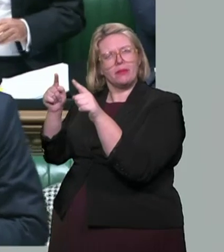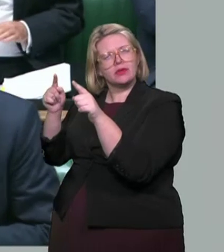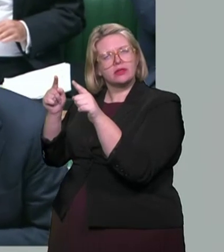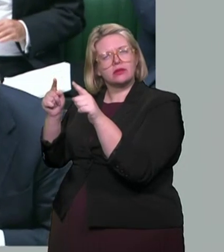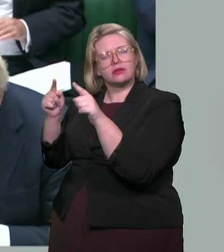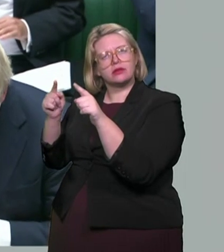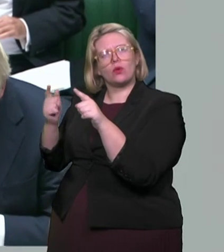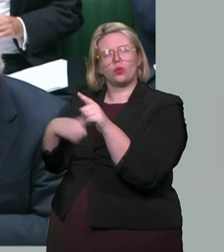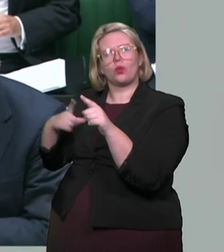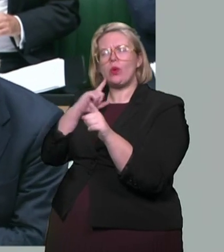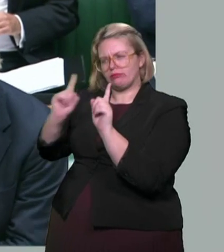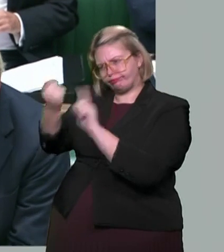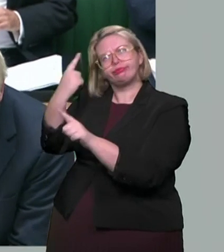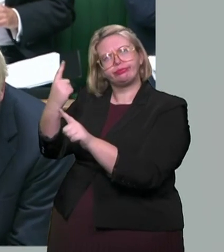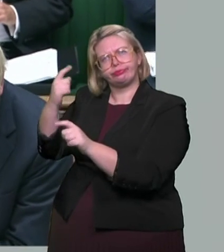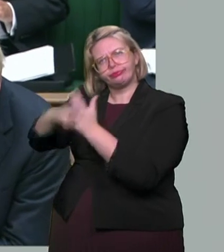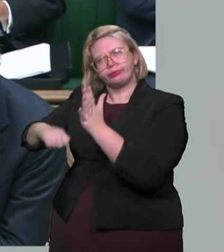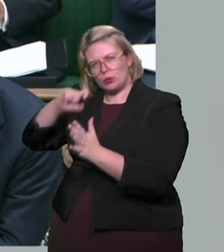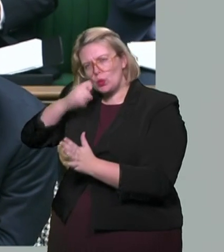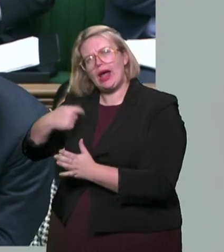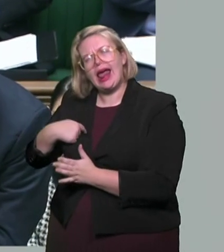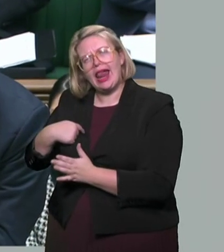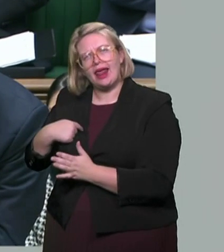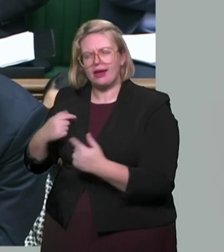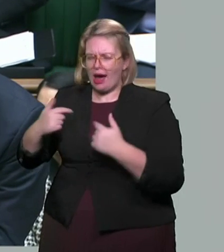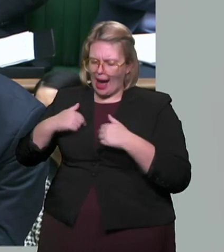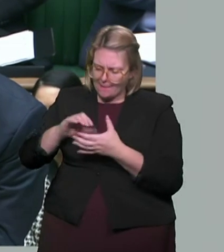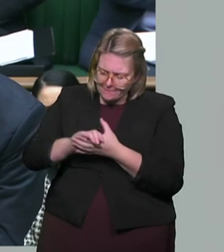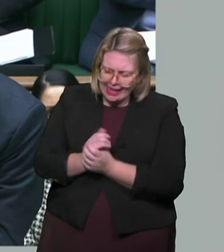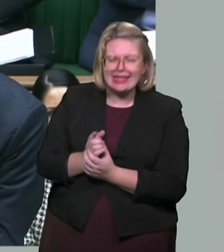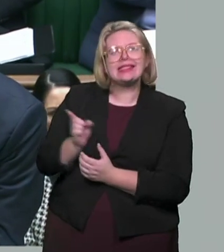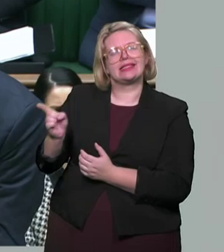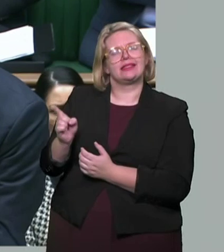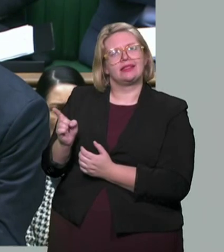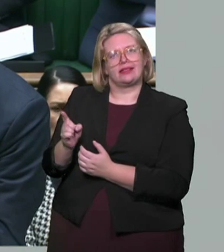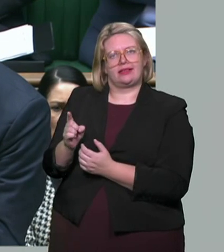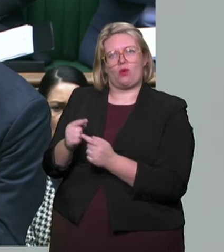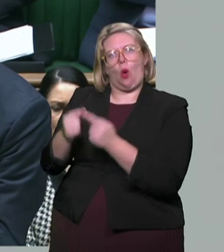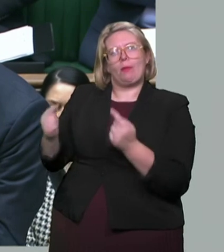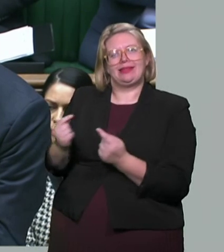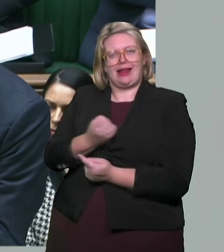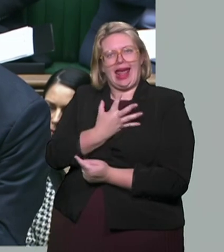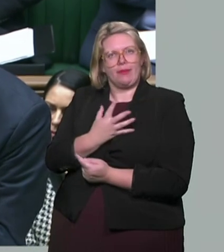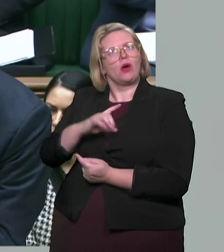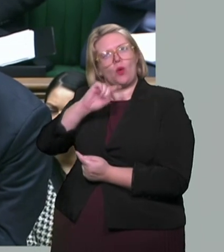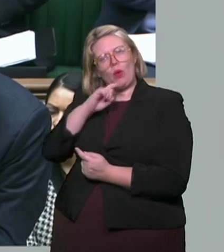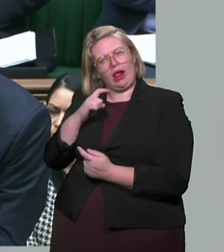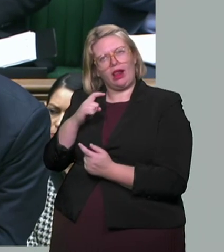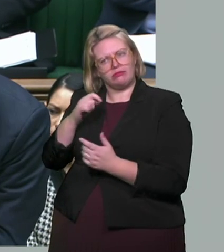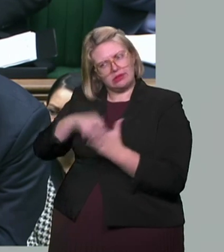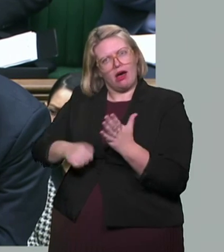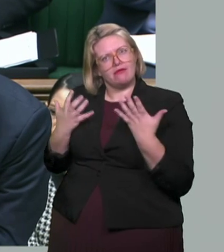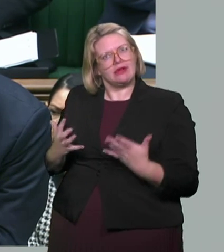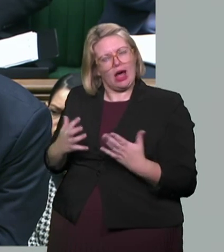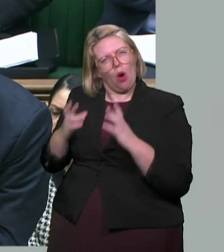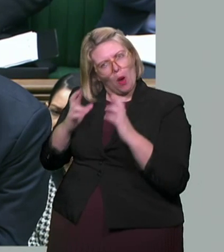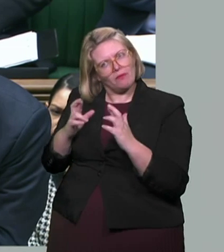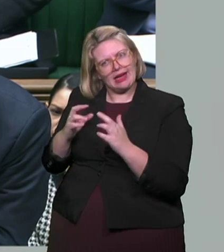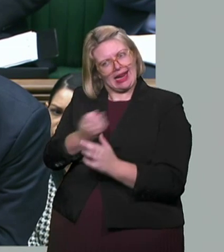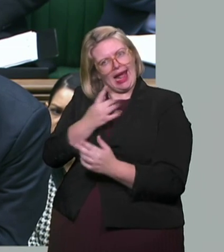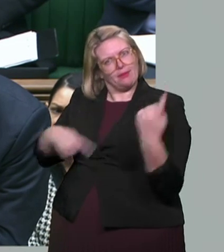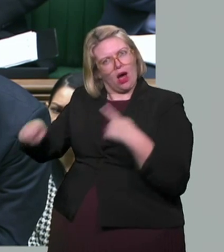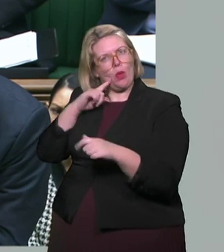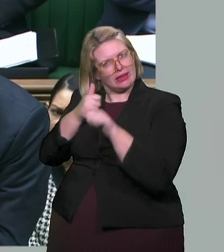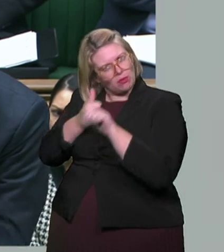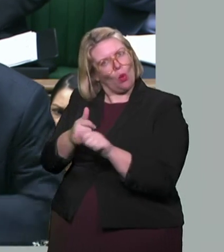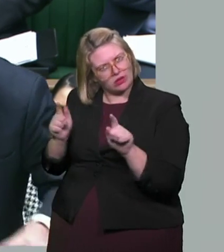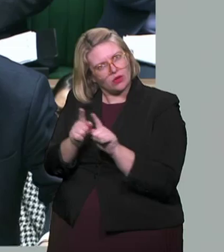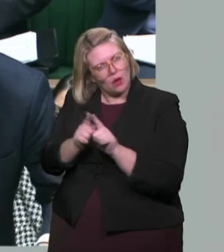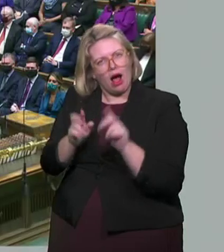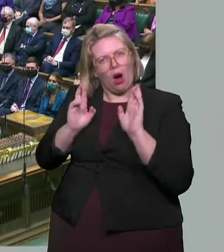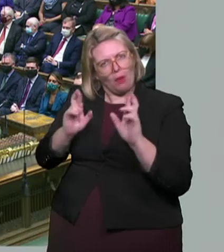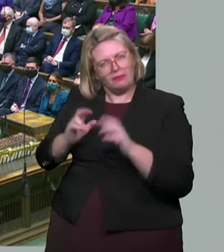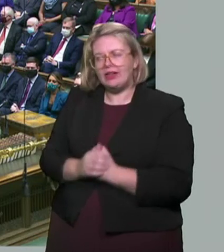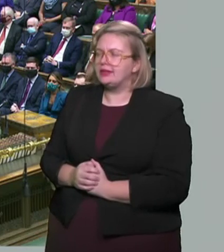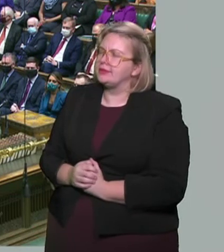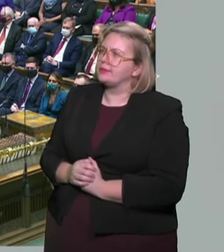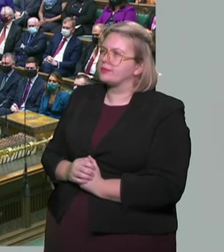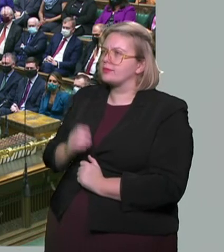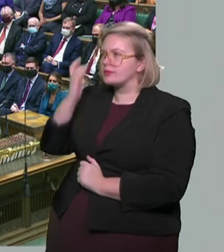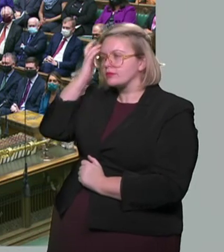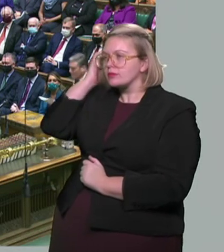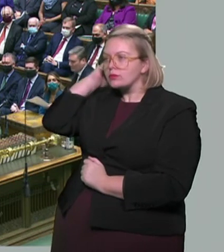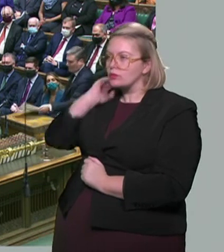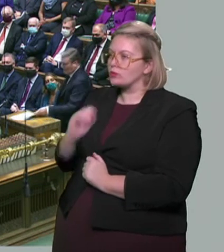I am delighted that he is taking this new tough line and I very much hope that he will get the rest of his party to join him in the Lobby with us.